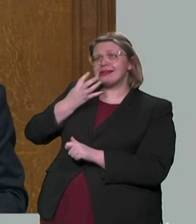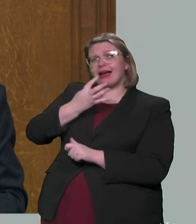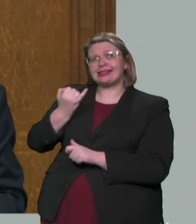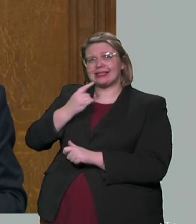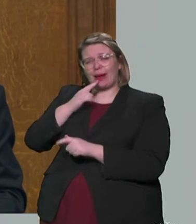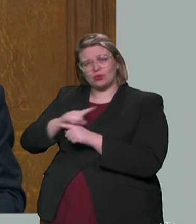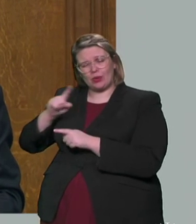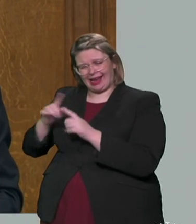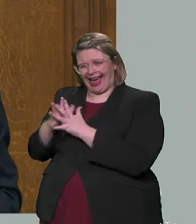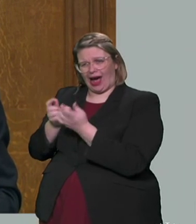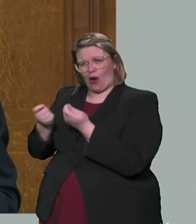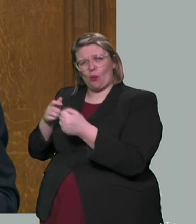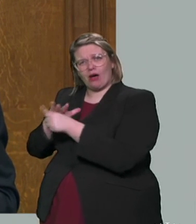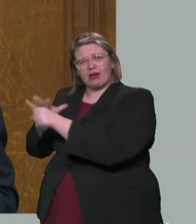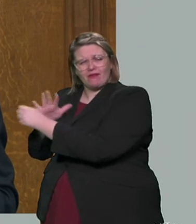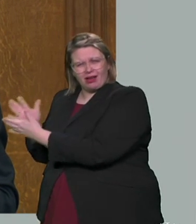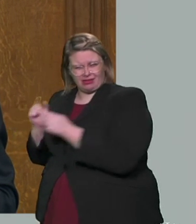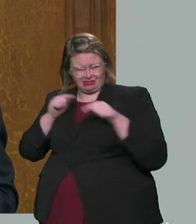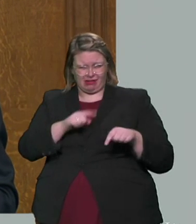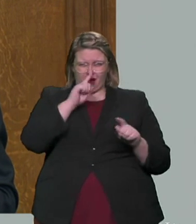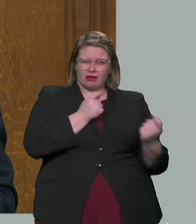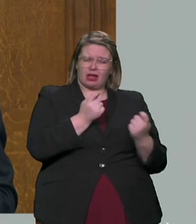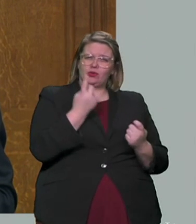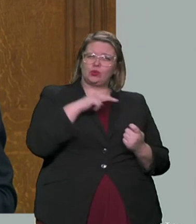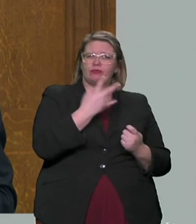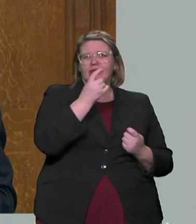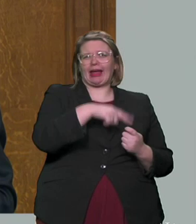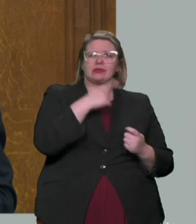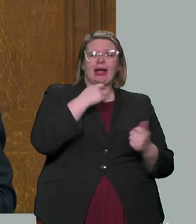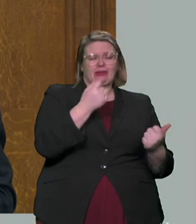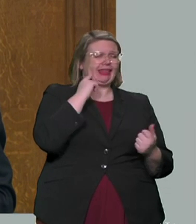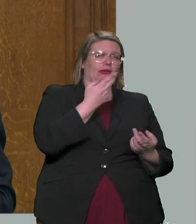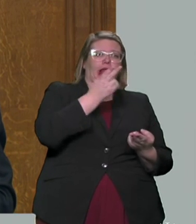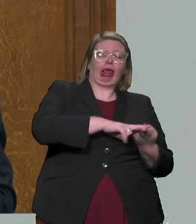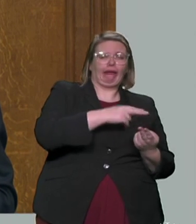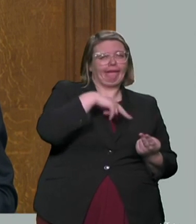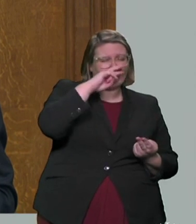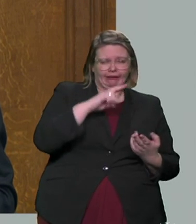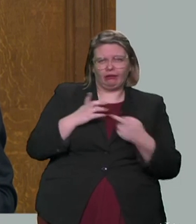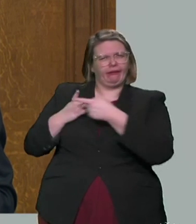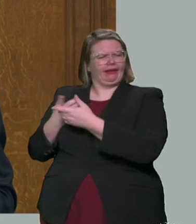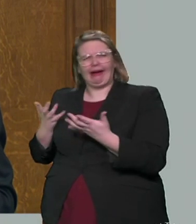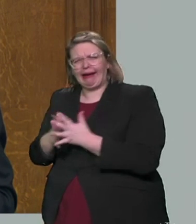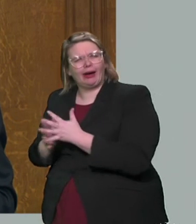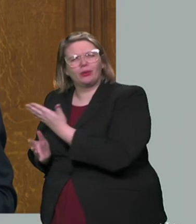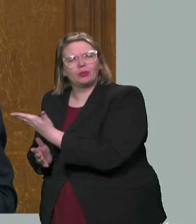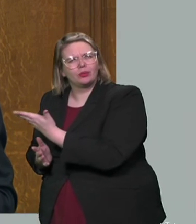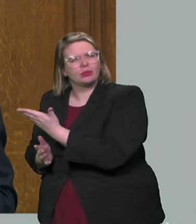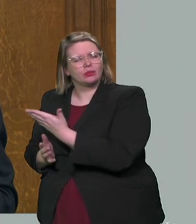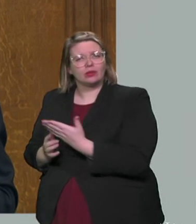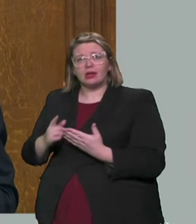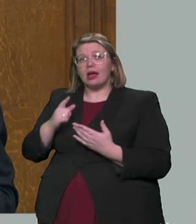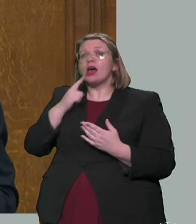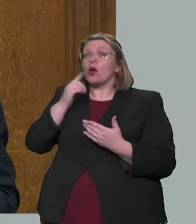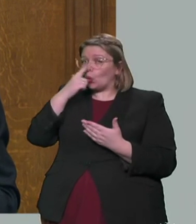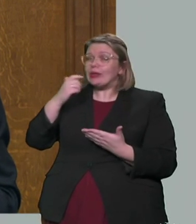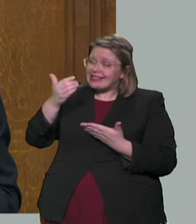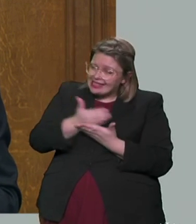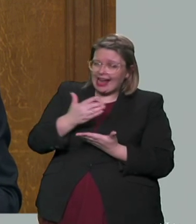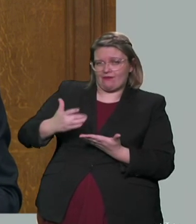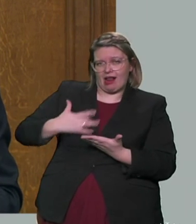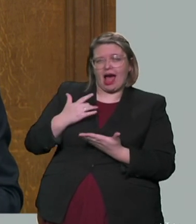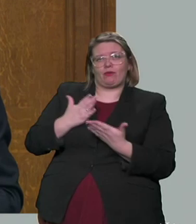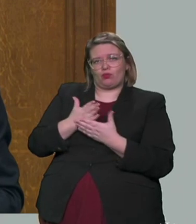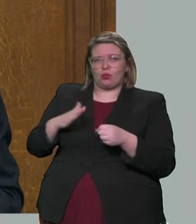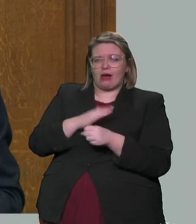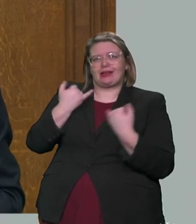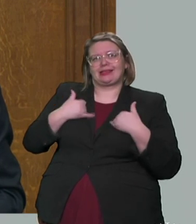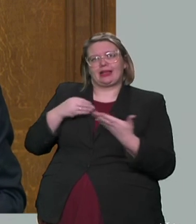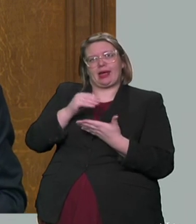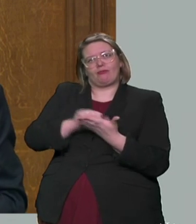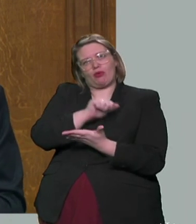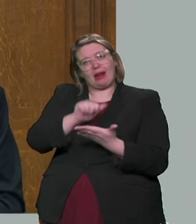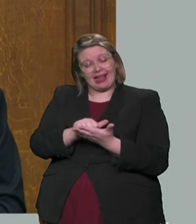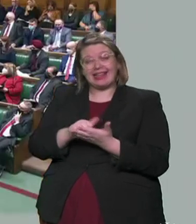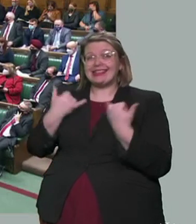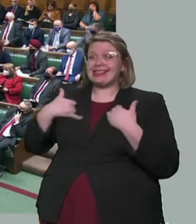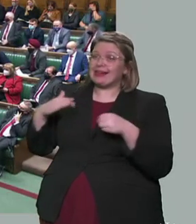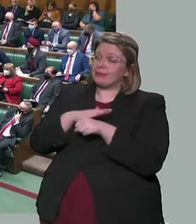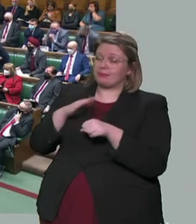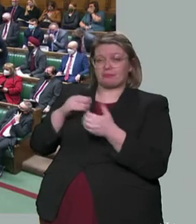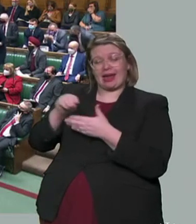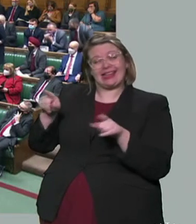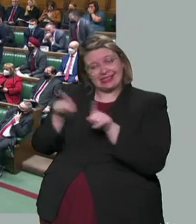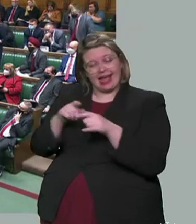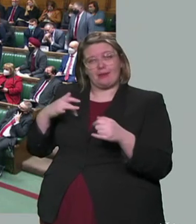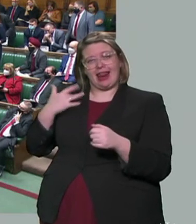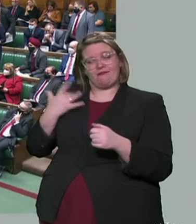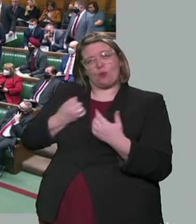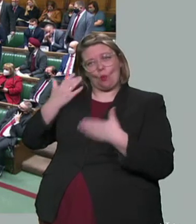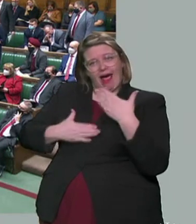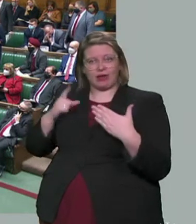If he agrees that many lives and livelihoods could be saved by increasing sick pay, will he commit here and now to raising it to the level of the real living wage?